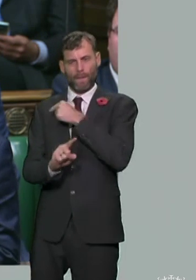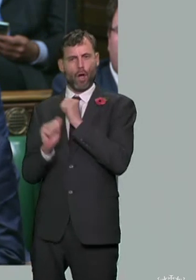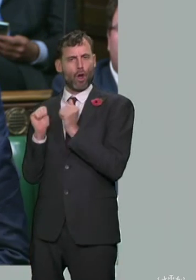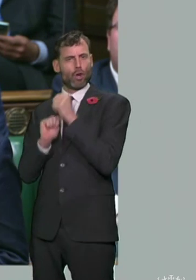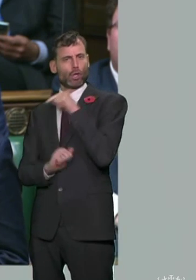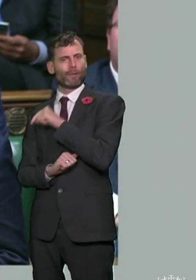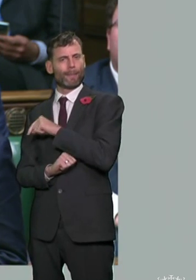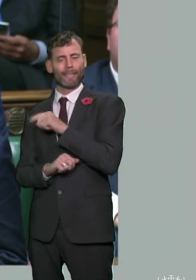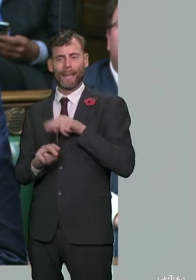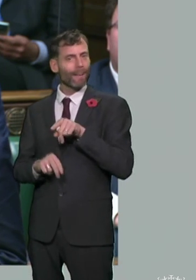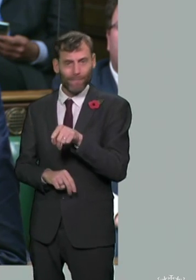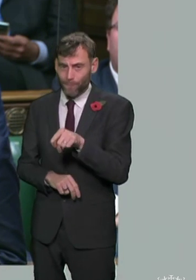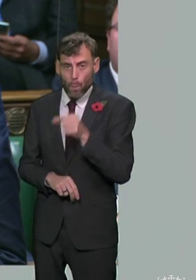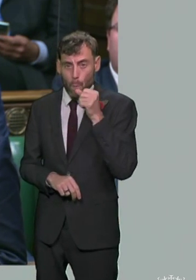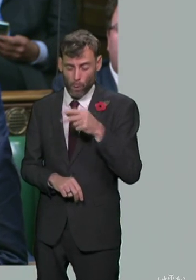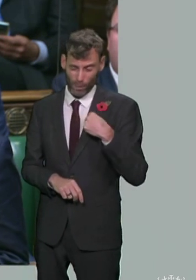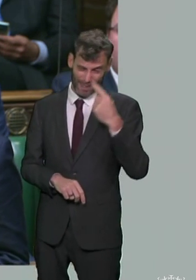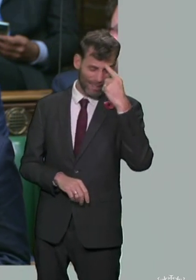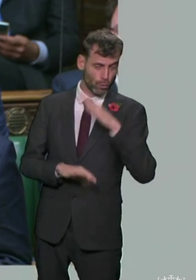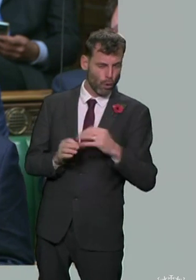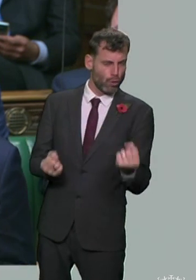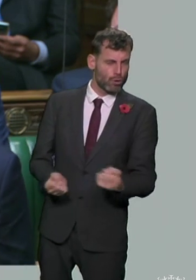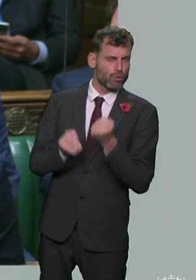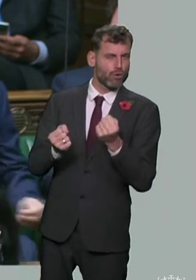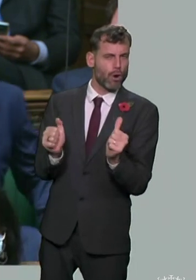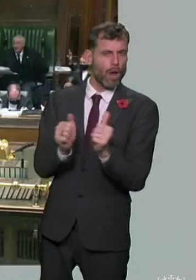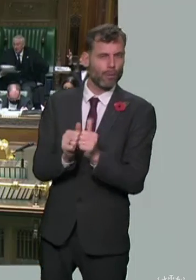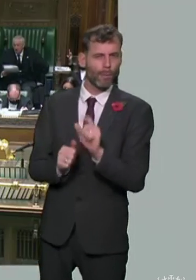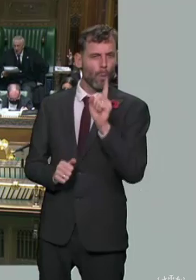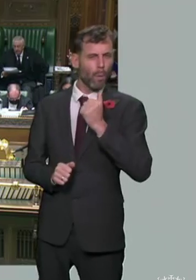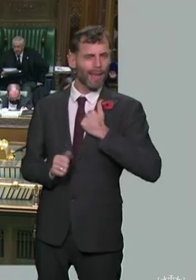If it is not, as many people suspect, what is our plan B?